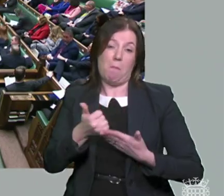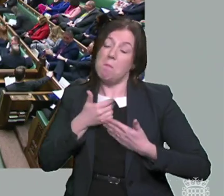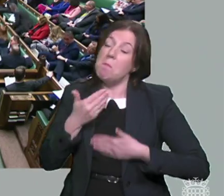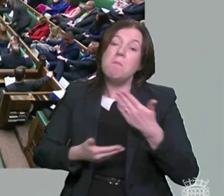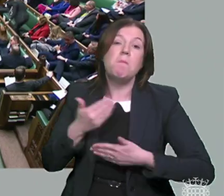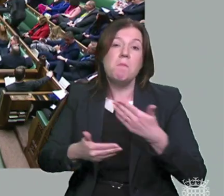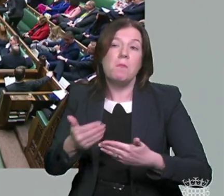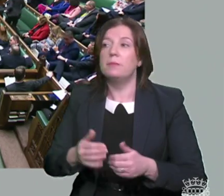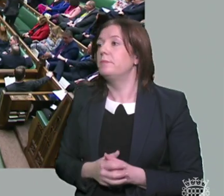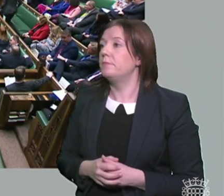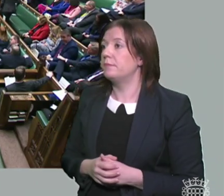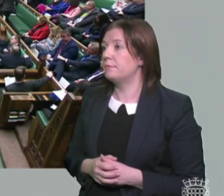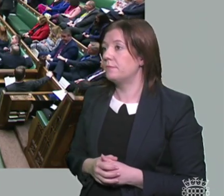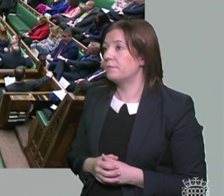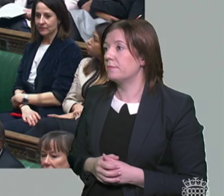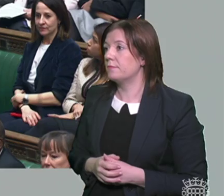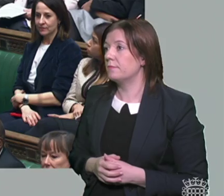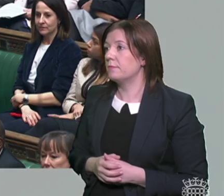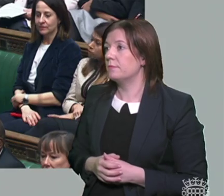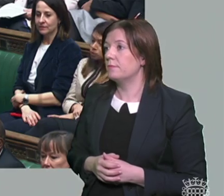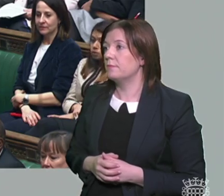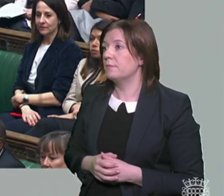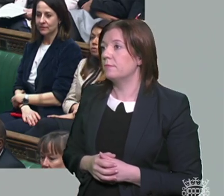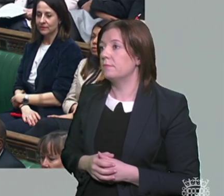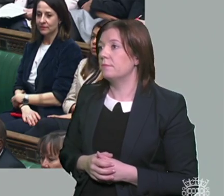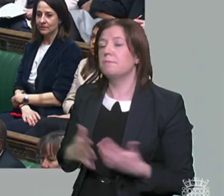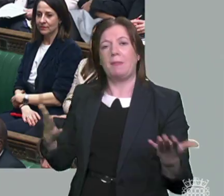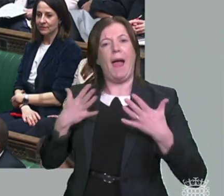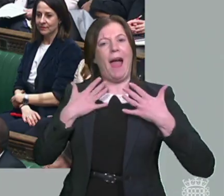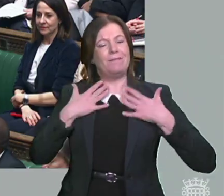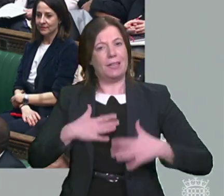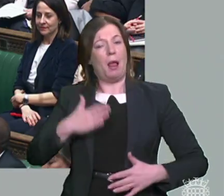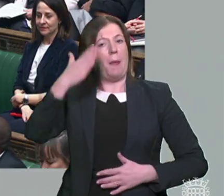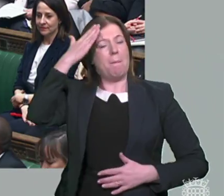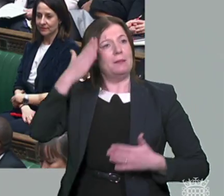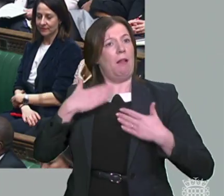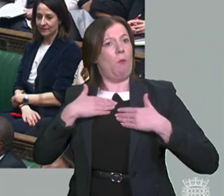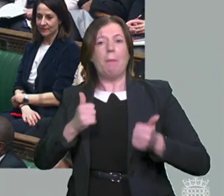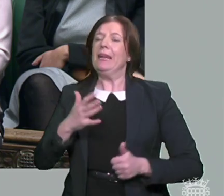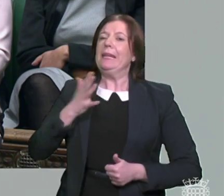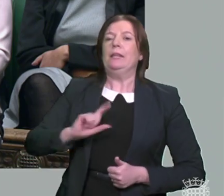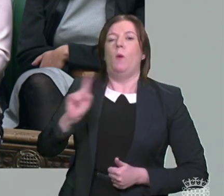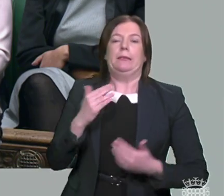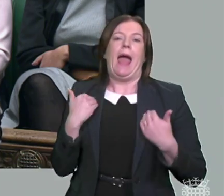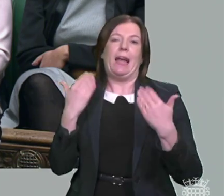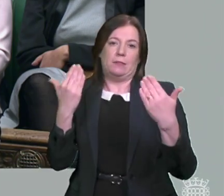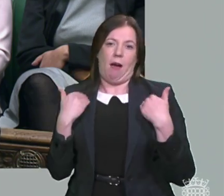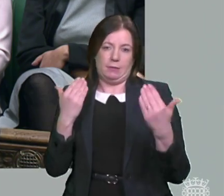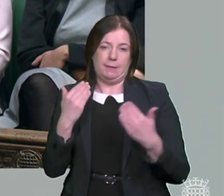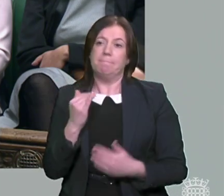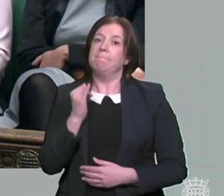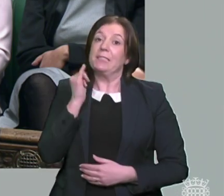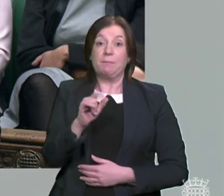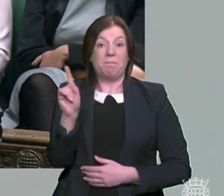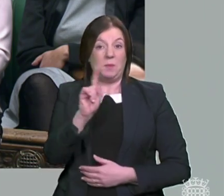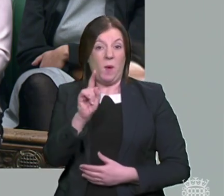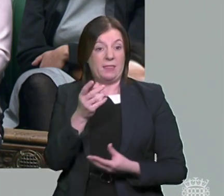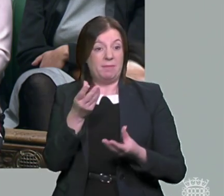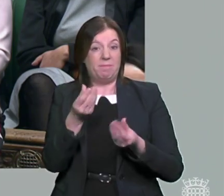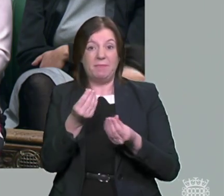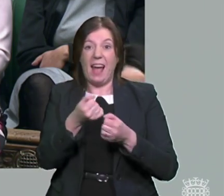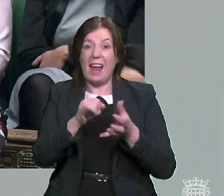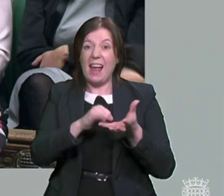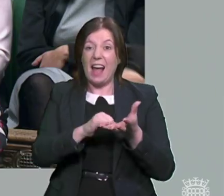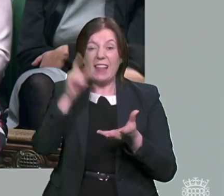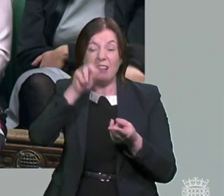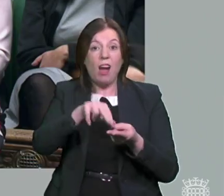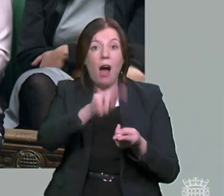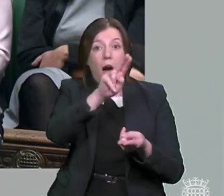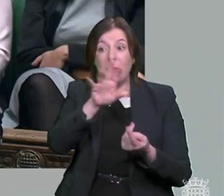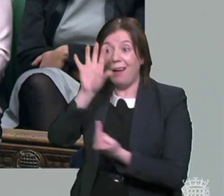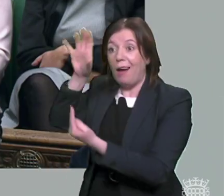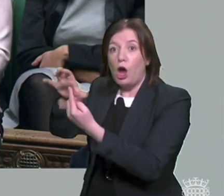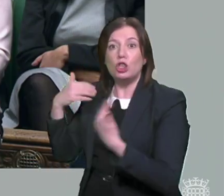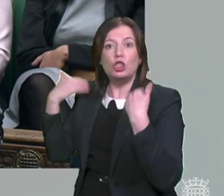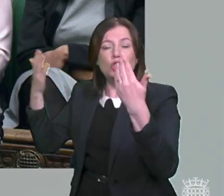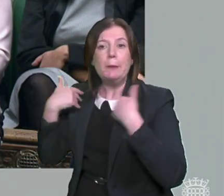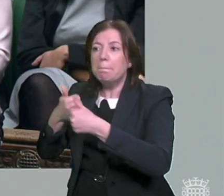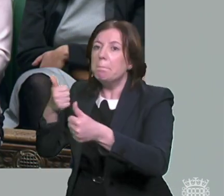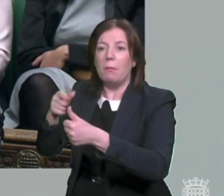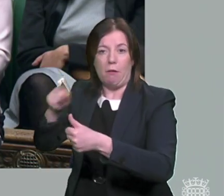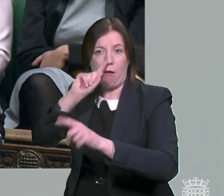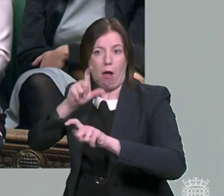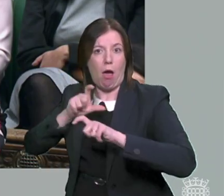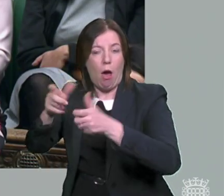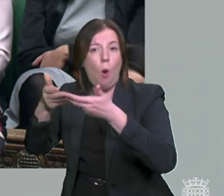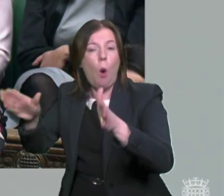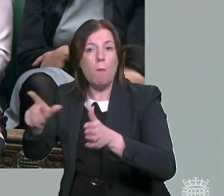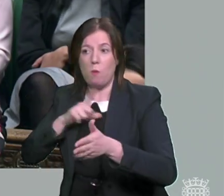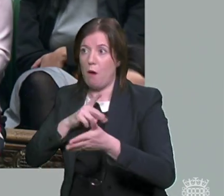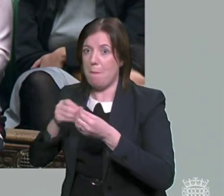Exercise is essential for both physical and mental wellbeing, but with spiralling energy costs many venues, such as the Freedom Leisure centres in my constituency, are struggling to cope.